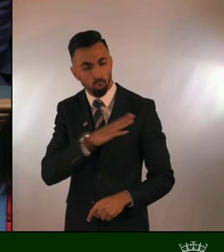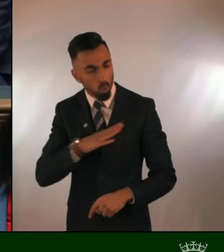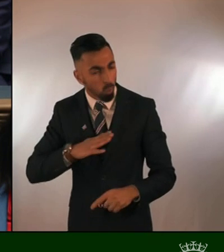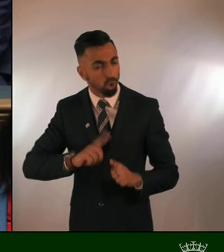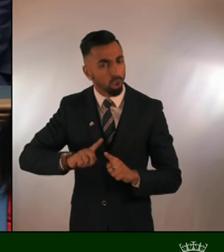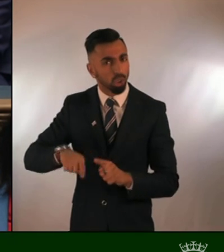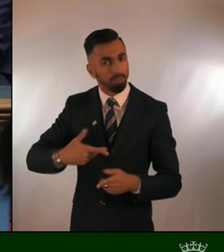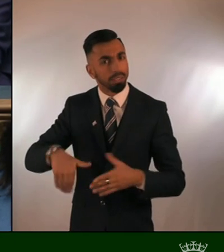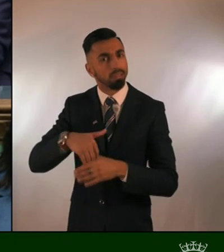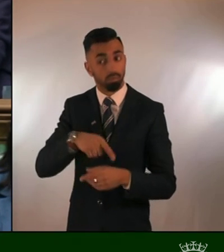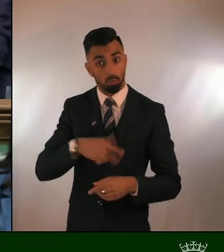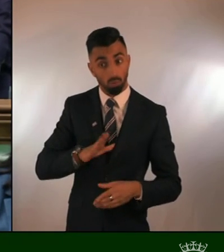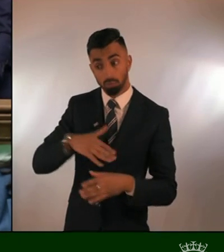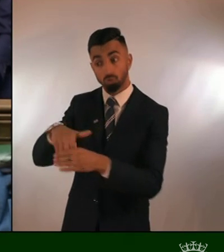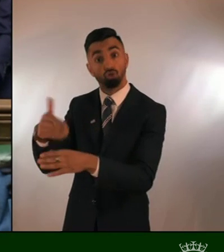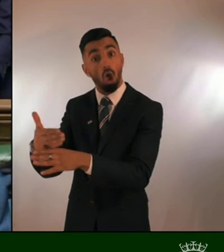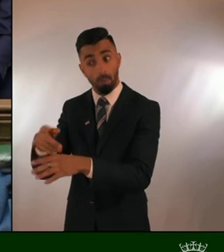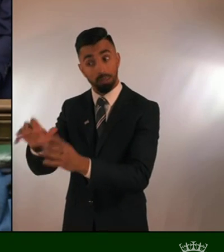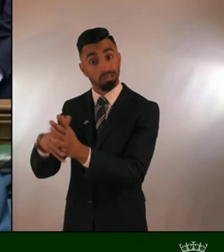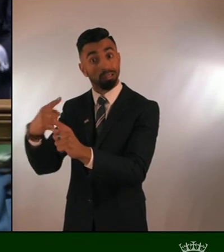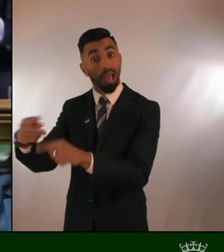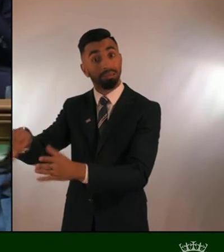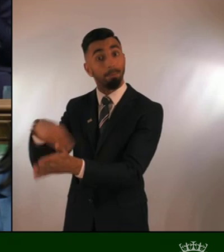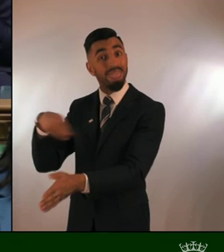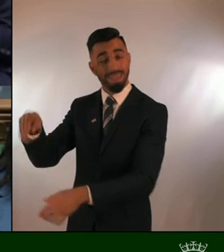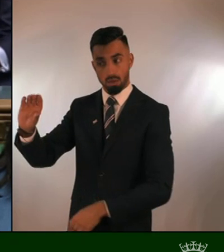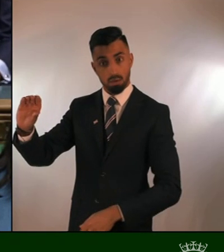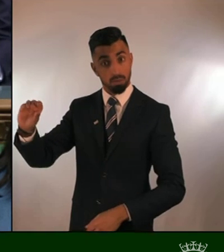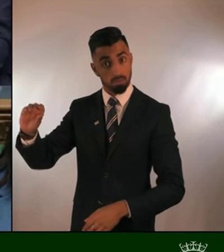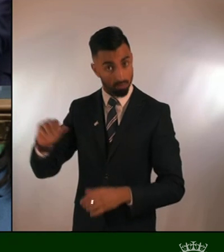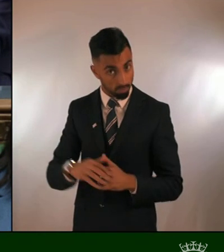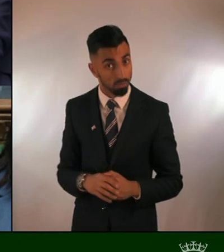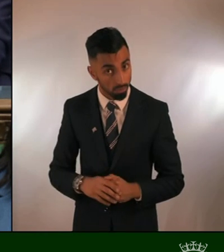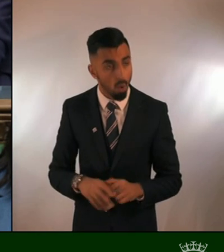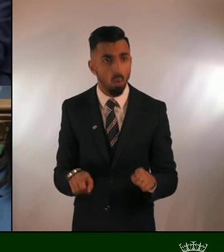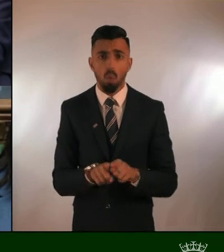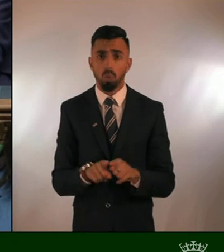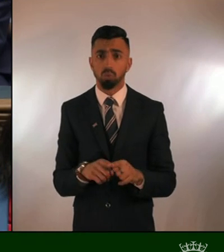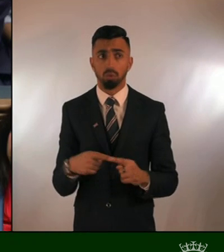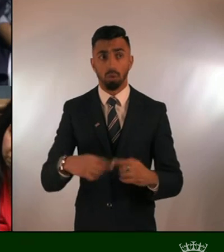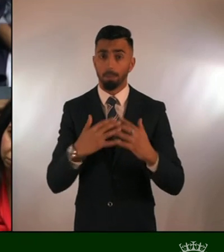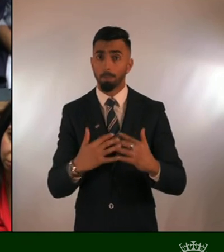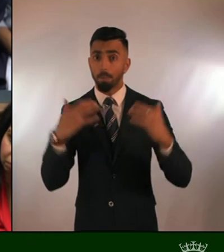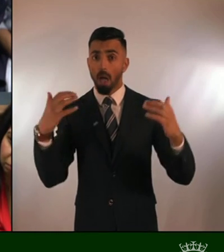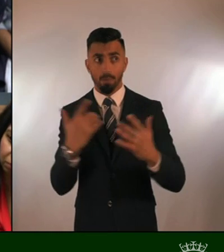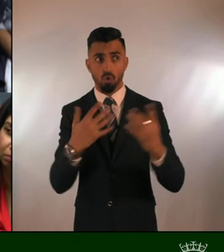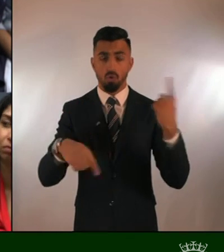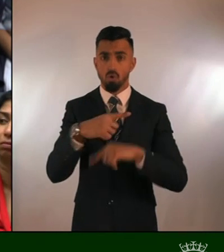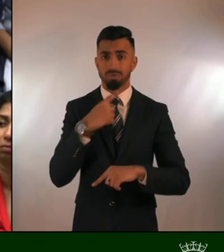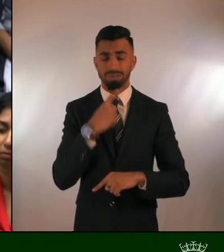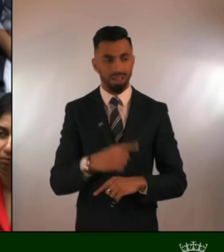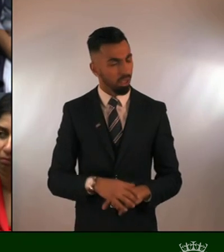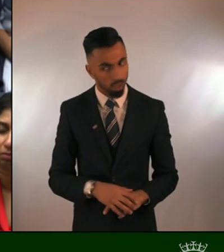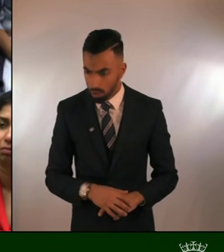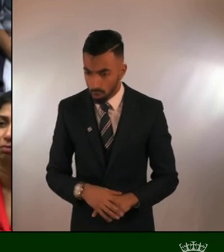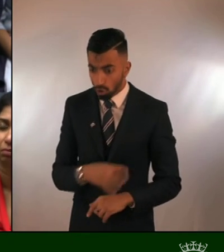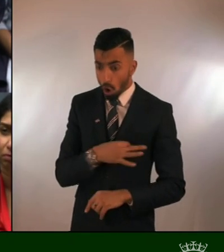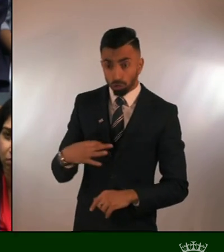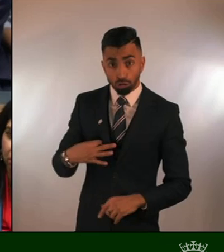Secondly, I have listened to concerns from all sides of the House that the pensions tax system is preventing doctors from taking on more hours.